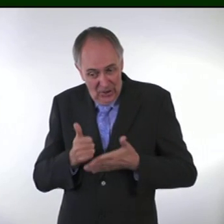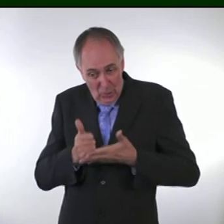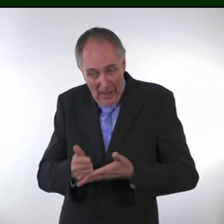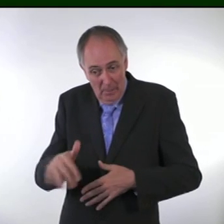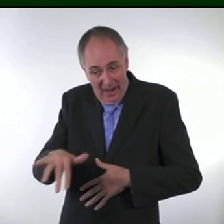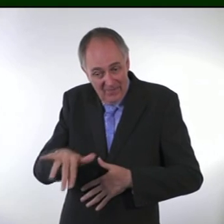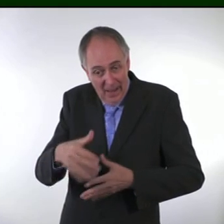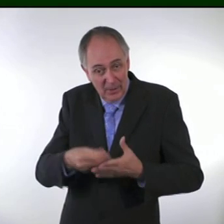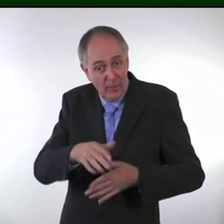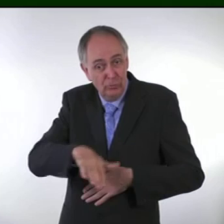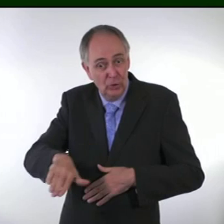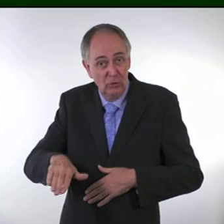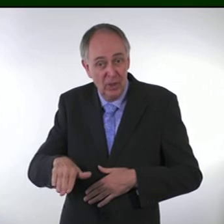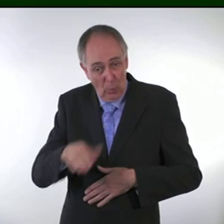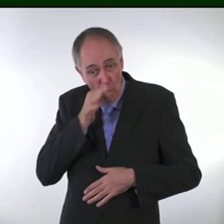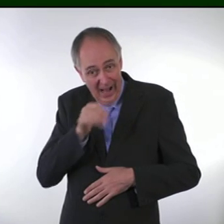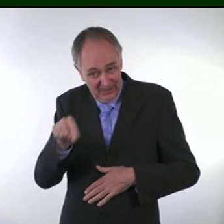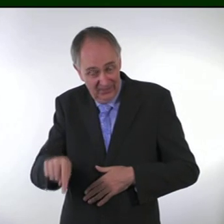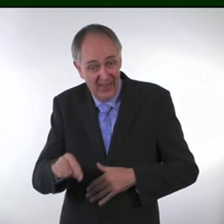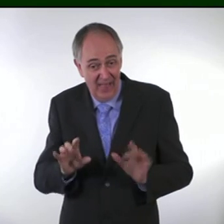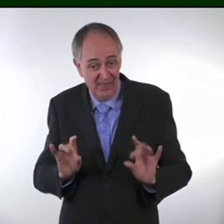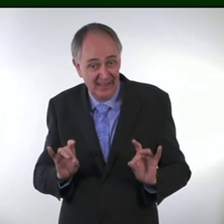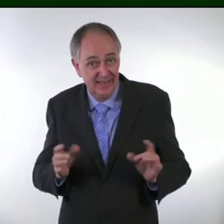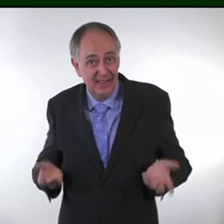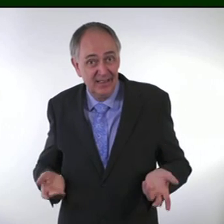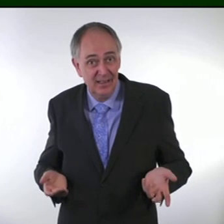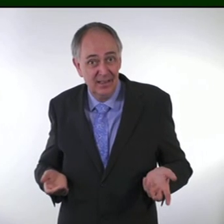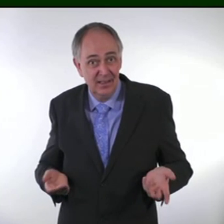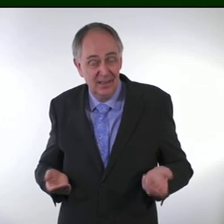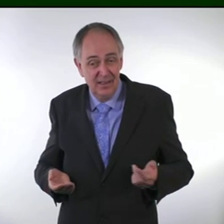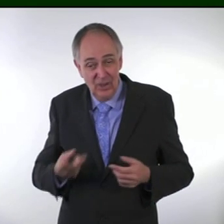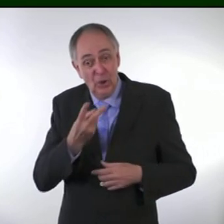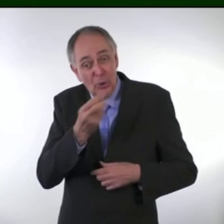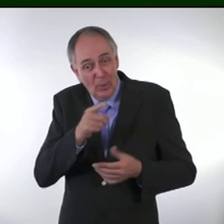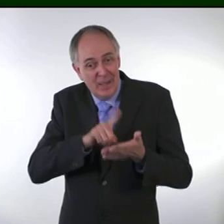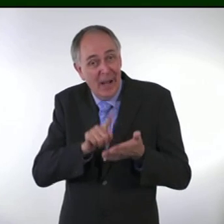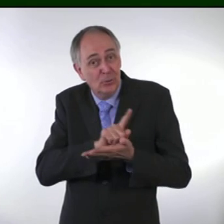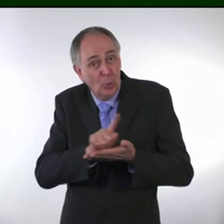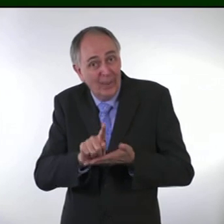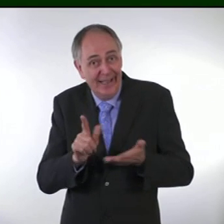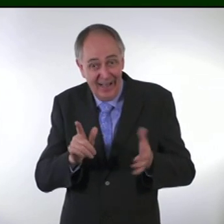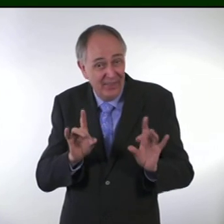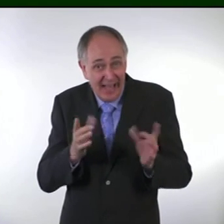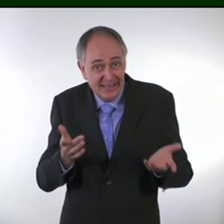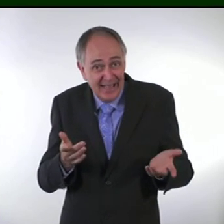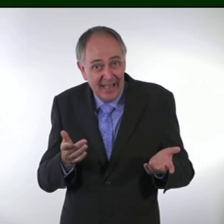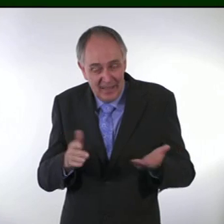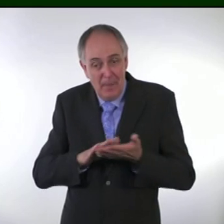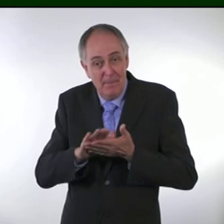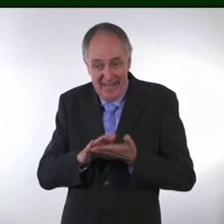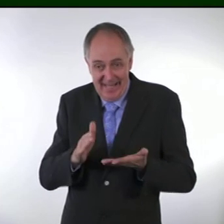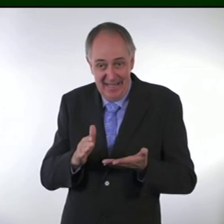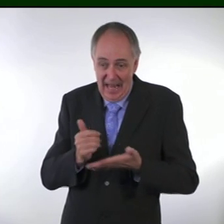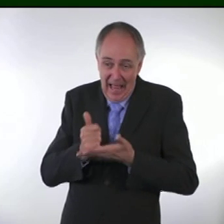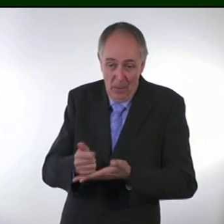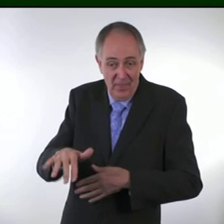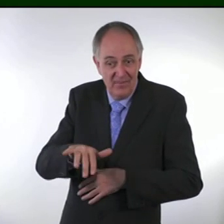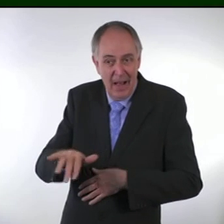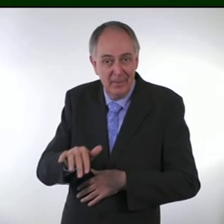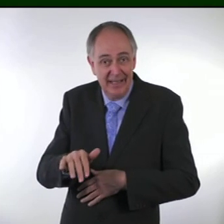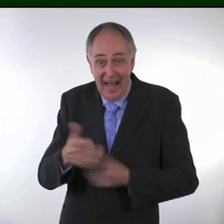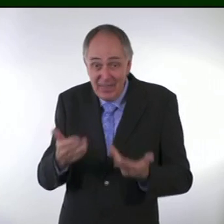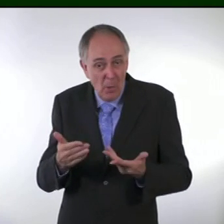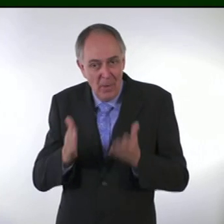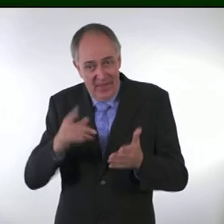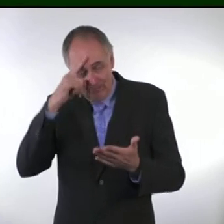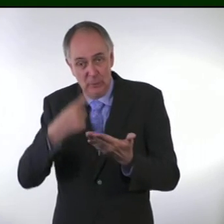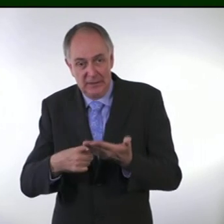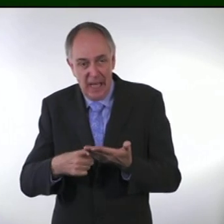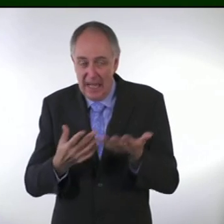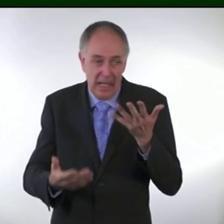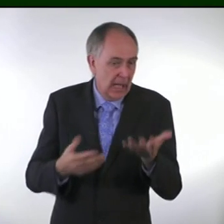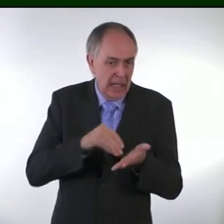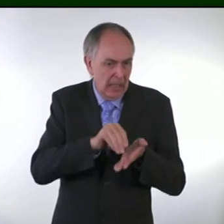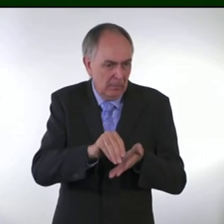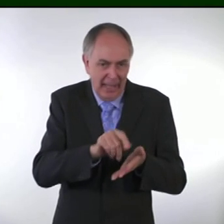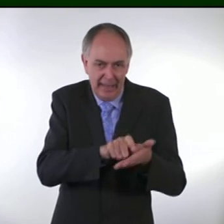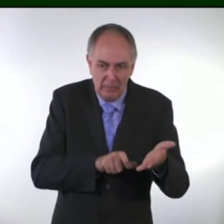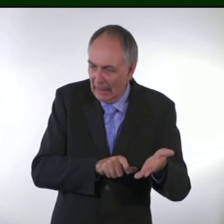That is what we are asking for. We are talking about an extra £20 a week to stop families having to make the choice between paying their bills or feeding their children.